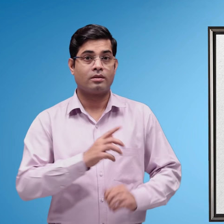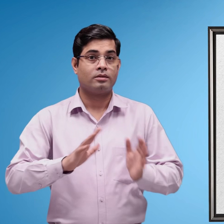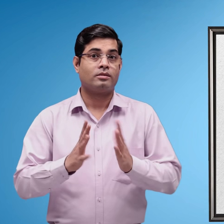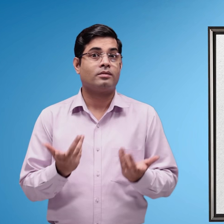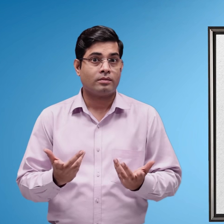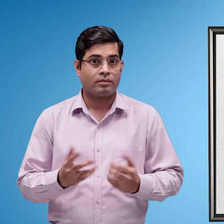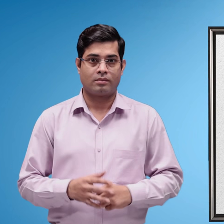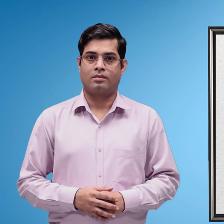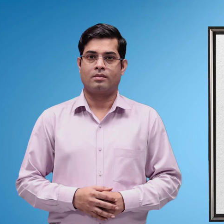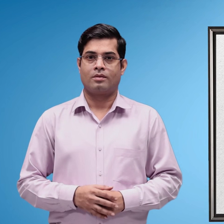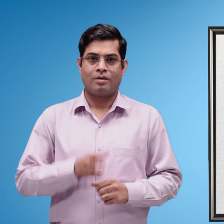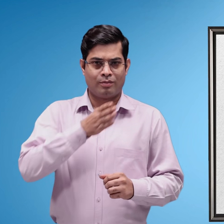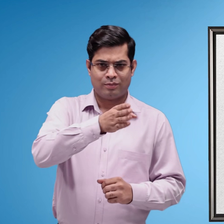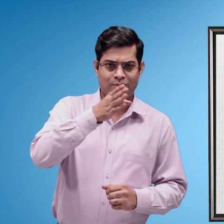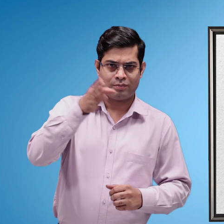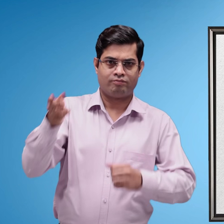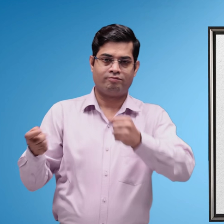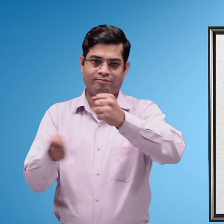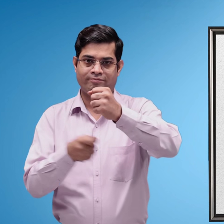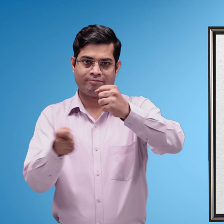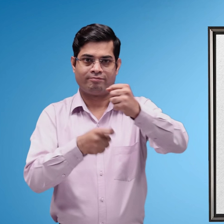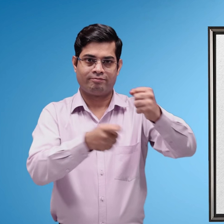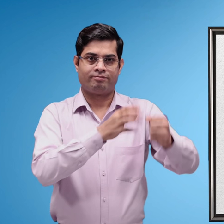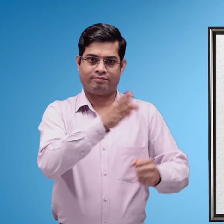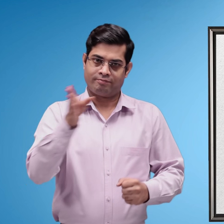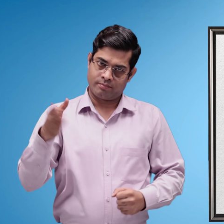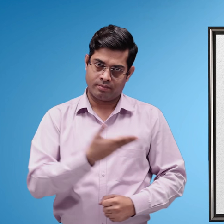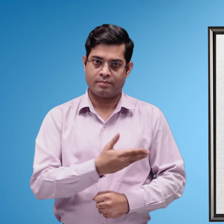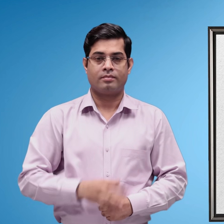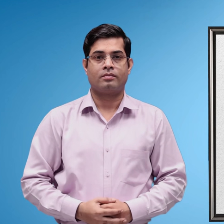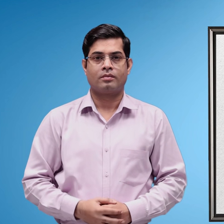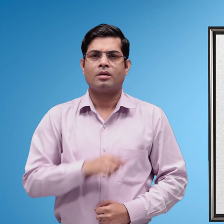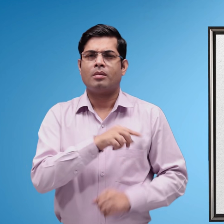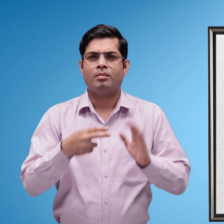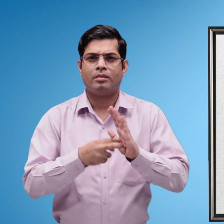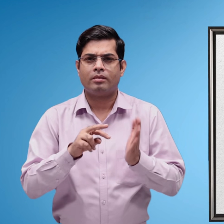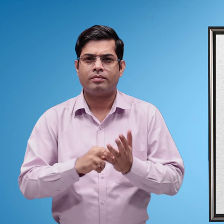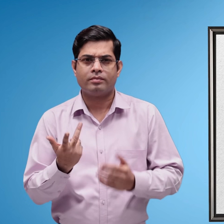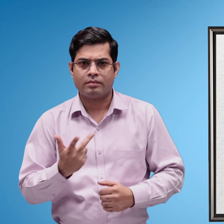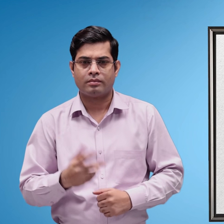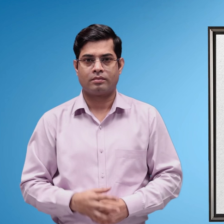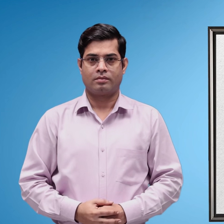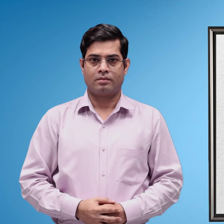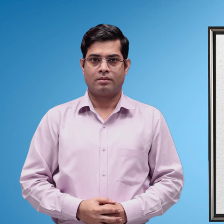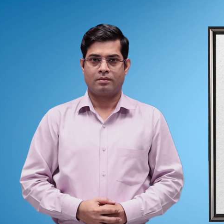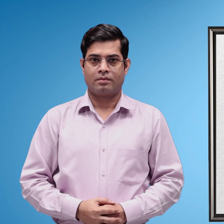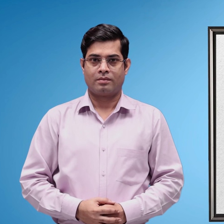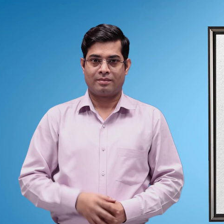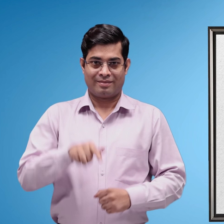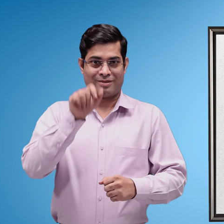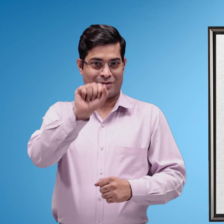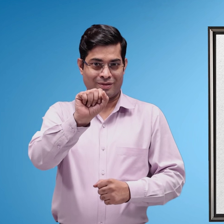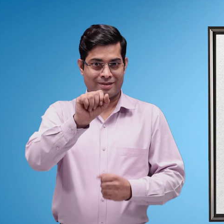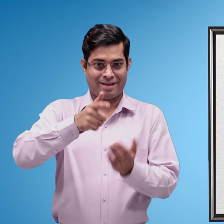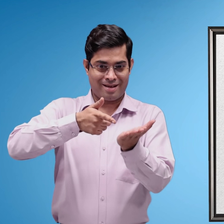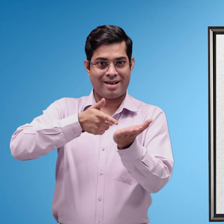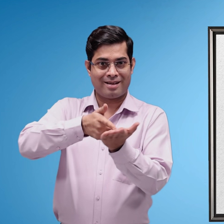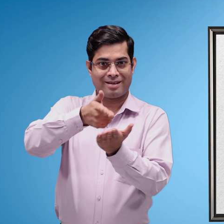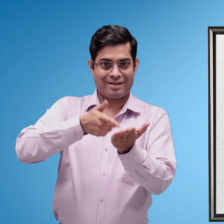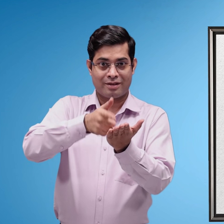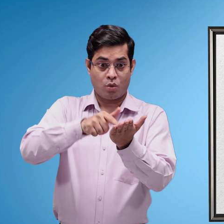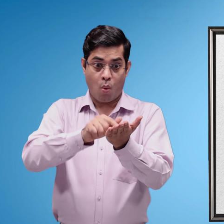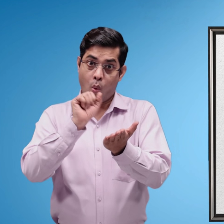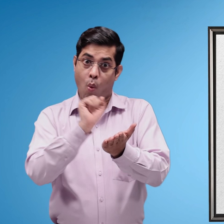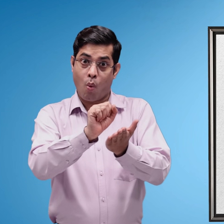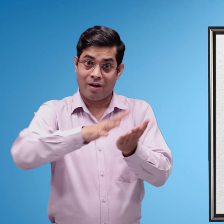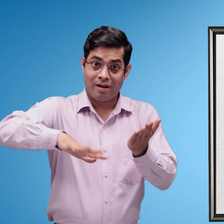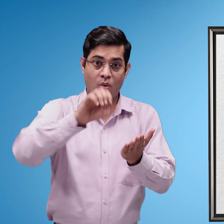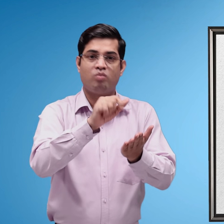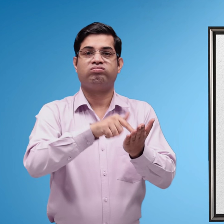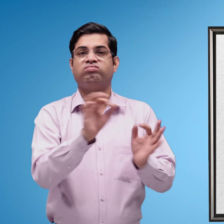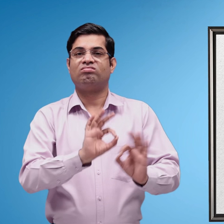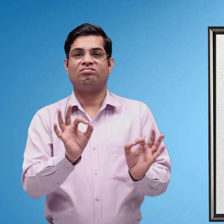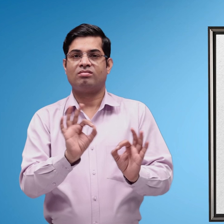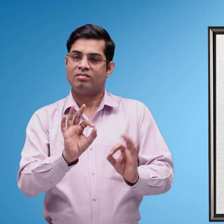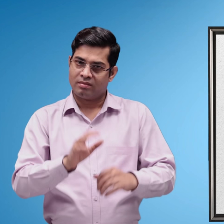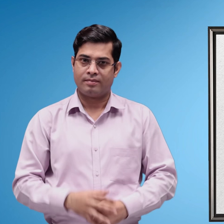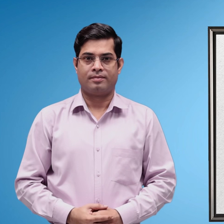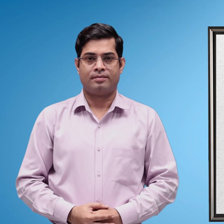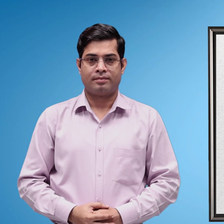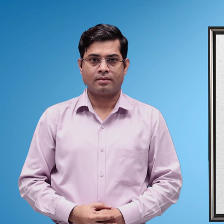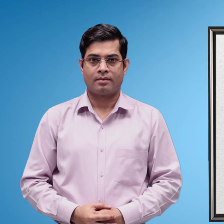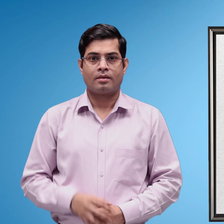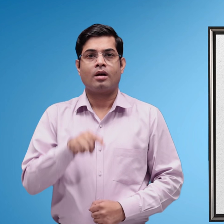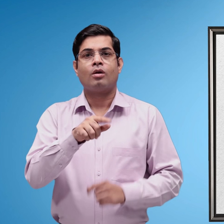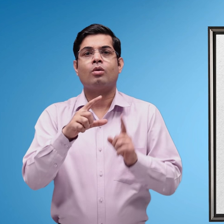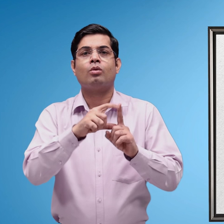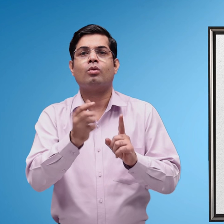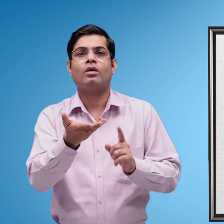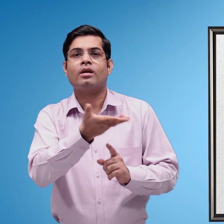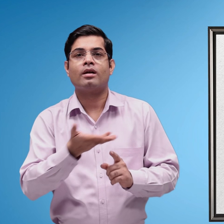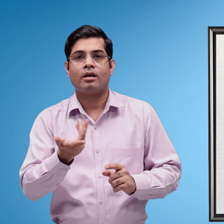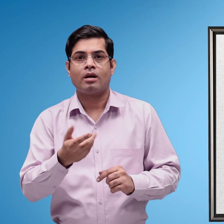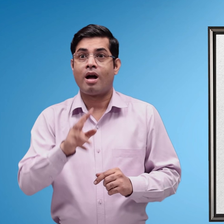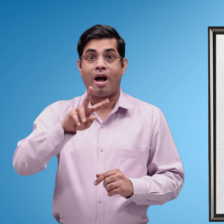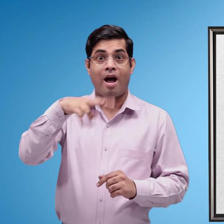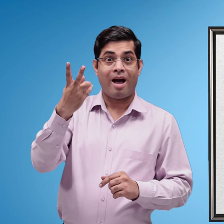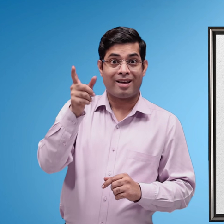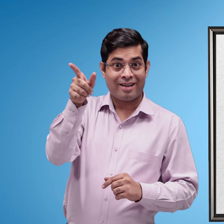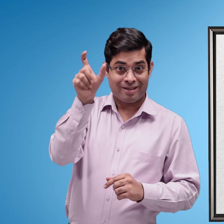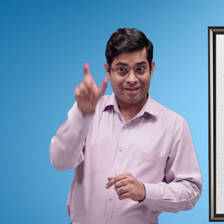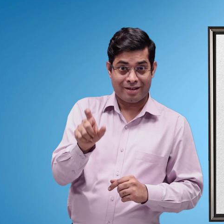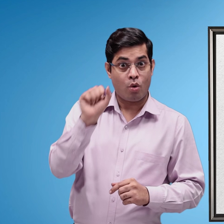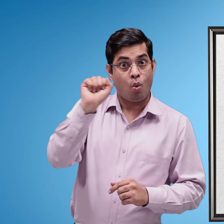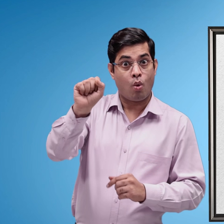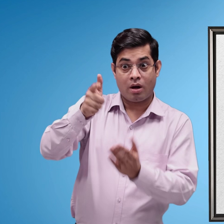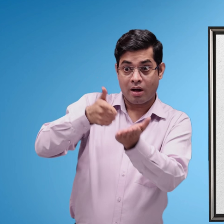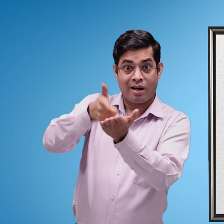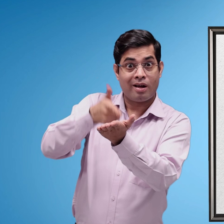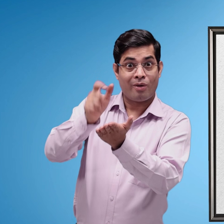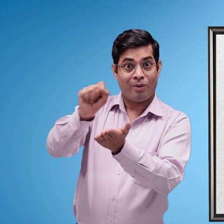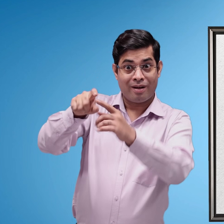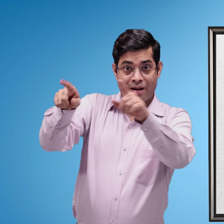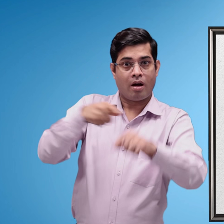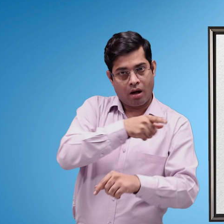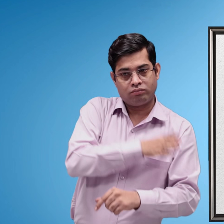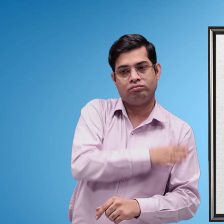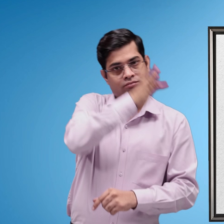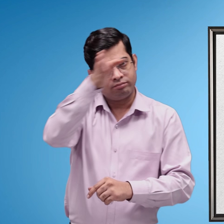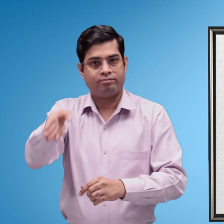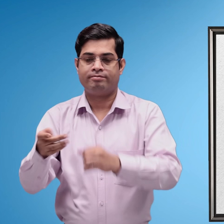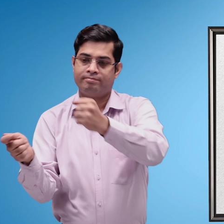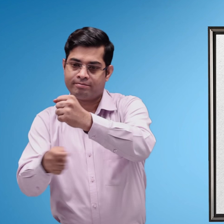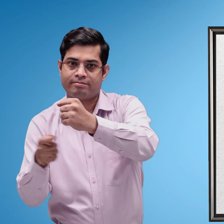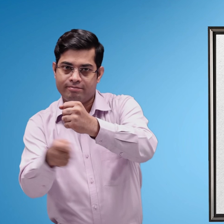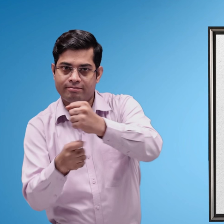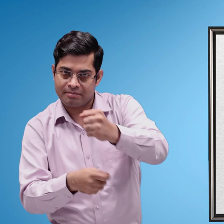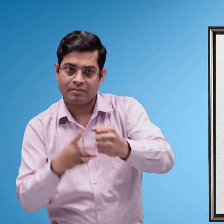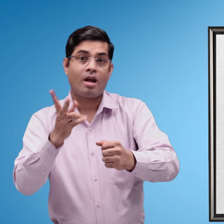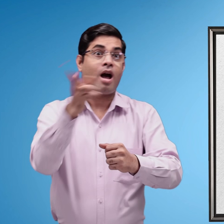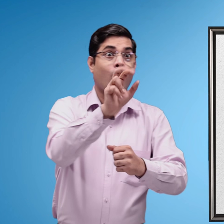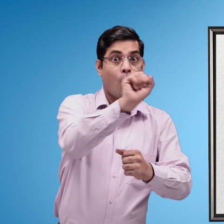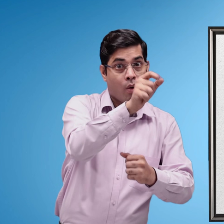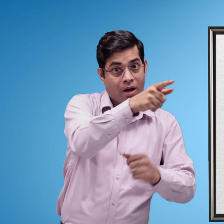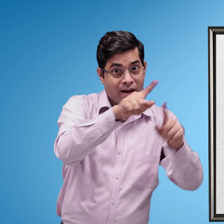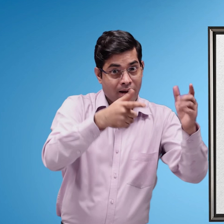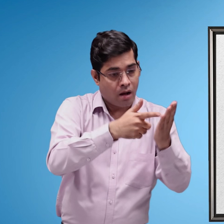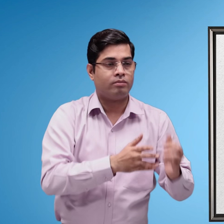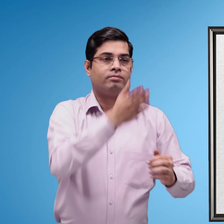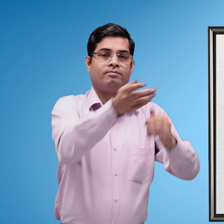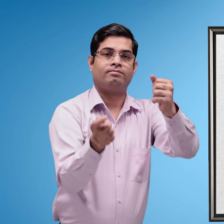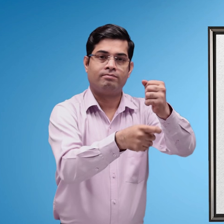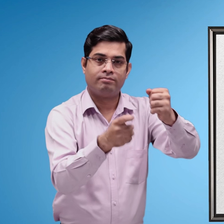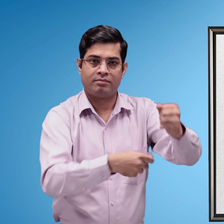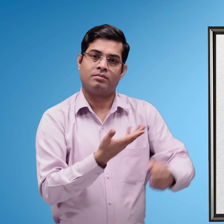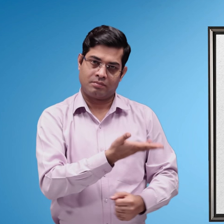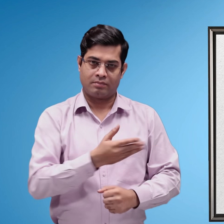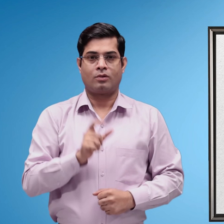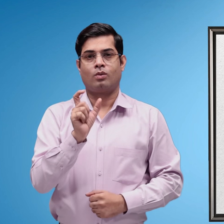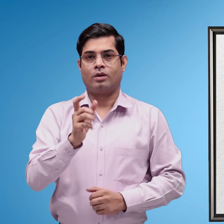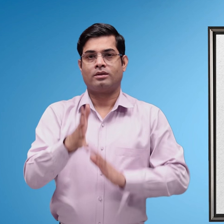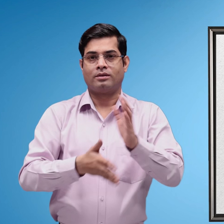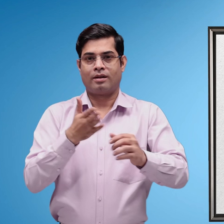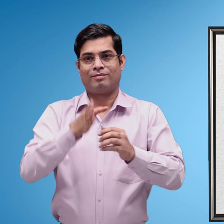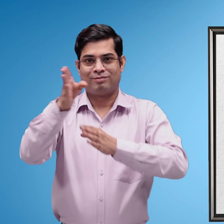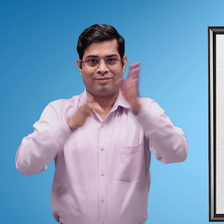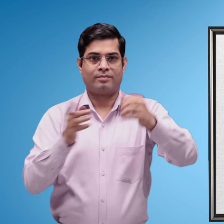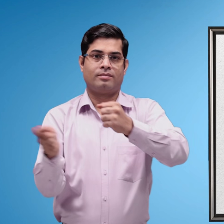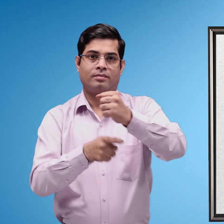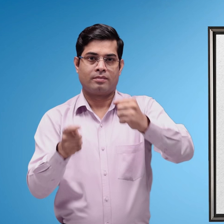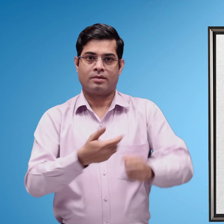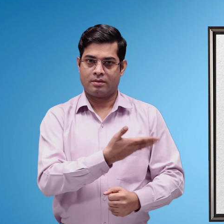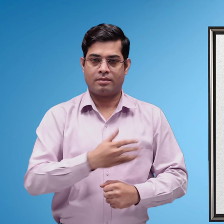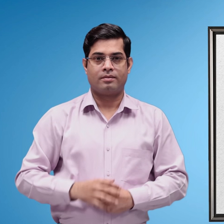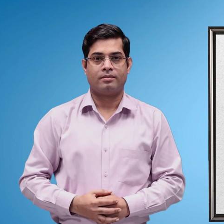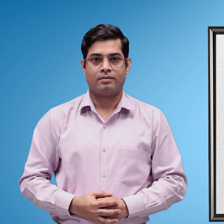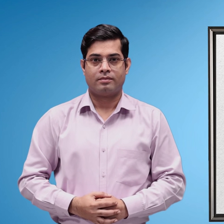landless labourer This sign means landless labourer. It usually refers to person who does not own their own land for farming. They work on someone else‘s farm to earn their living.